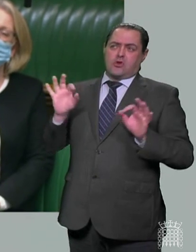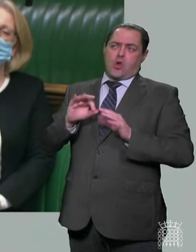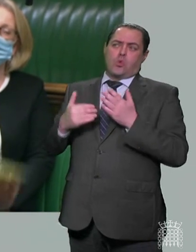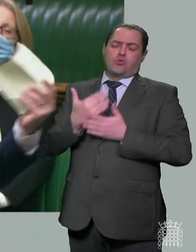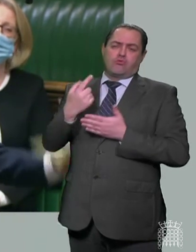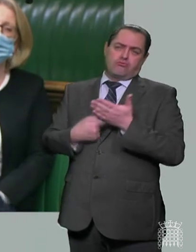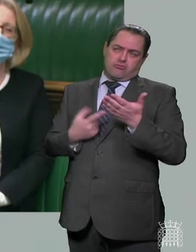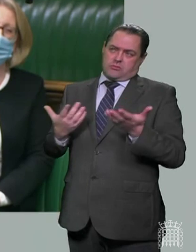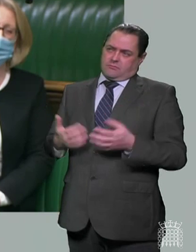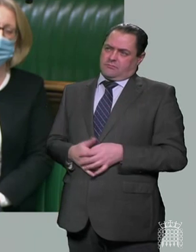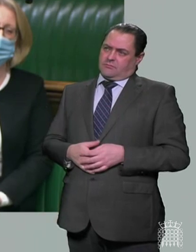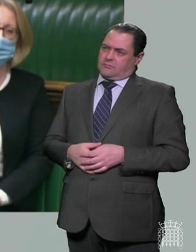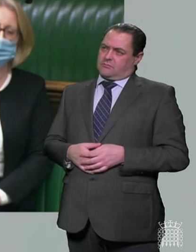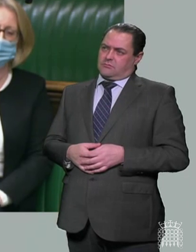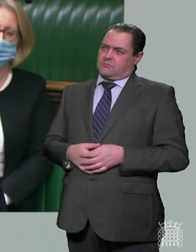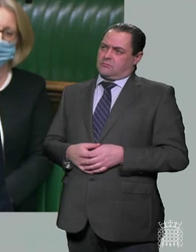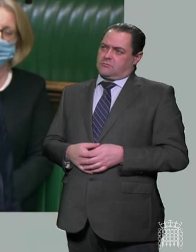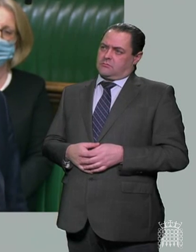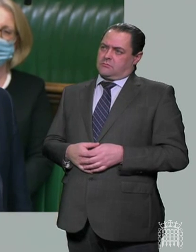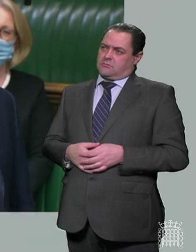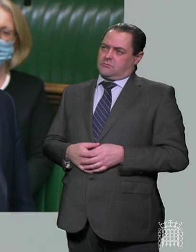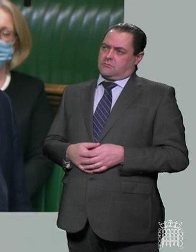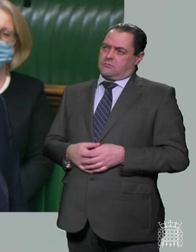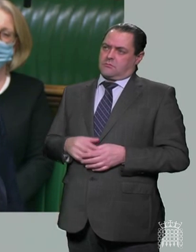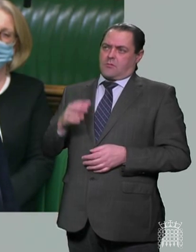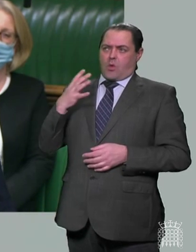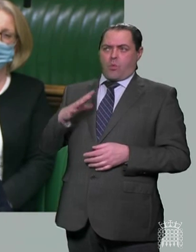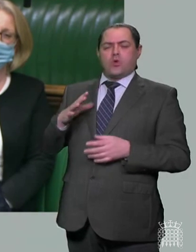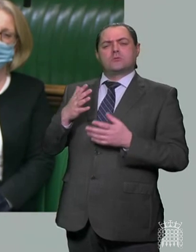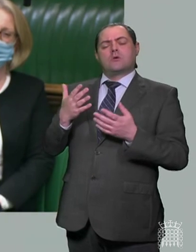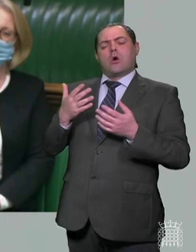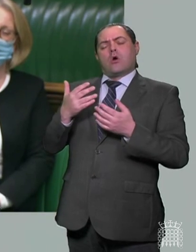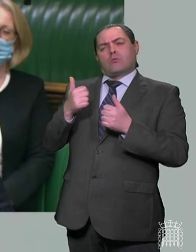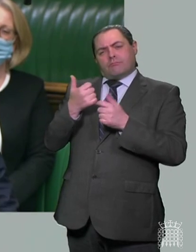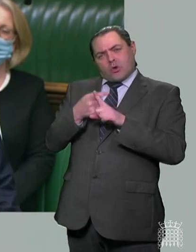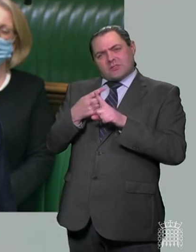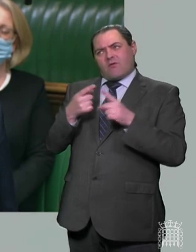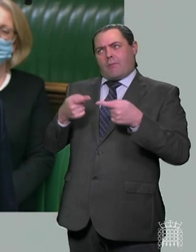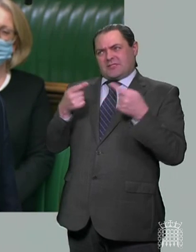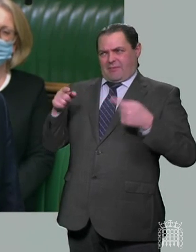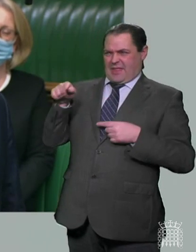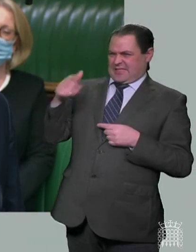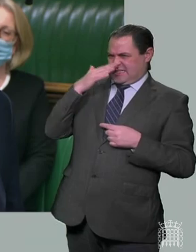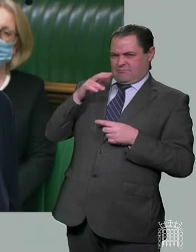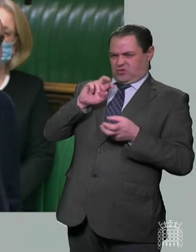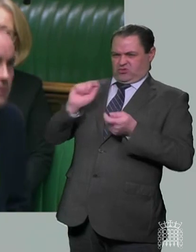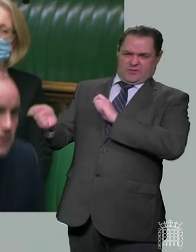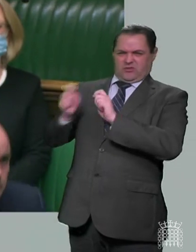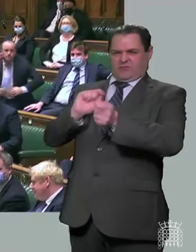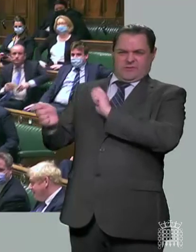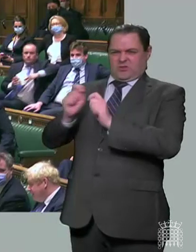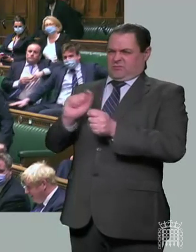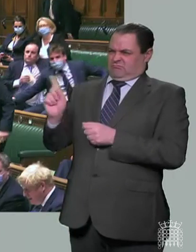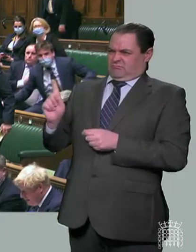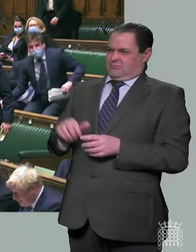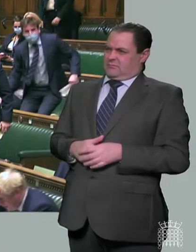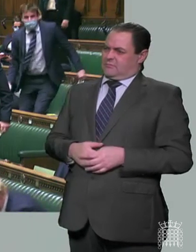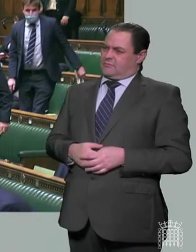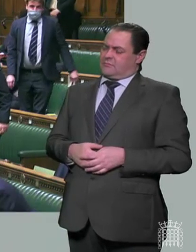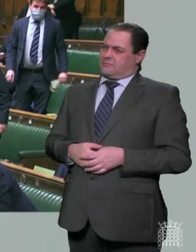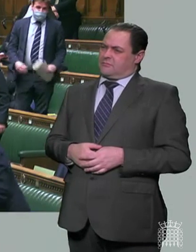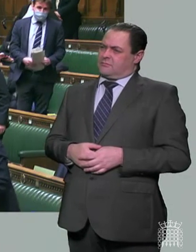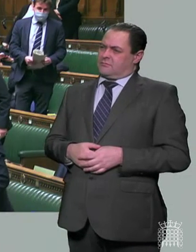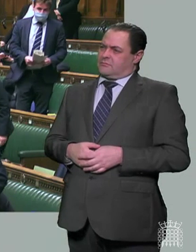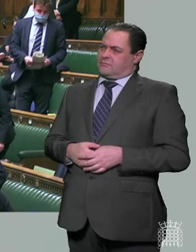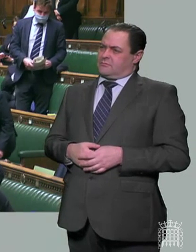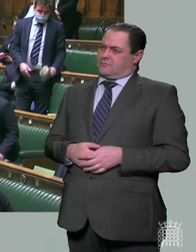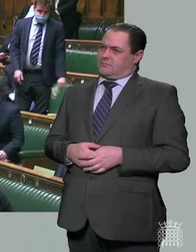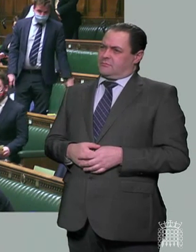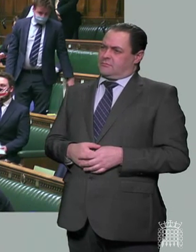We all want a responsible and constructive Opposition, but does the Prime Minister agree that that is not opposition, but opportunism?